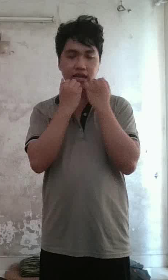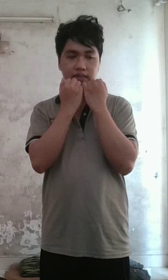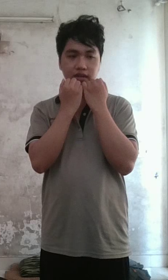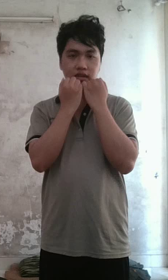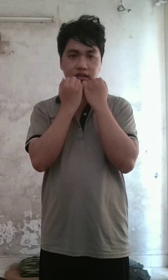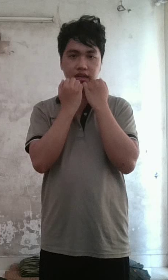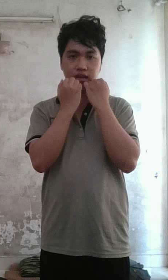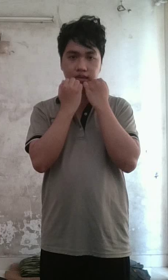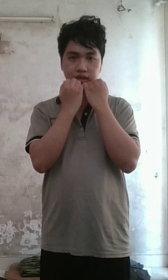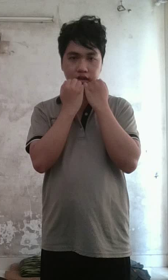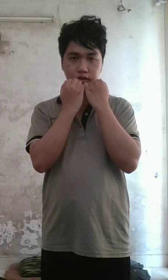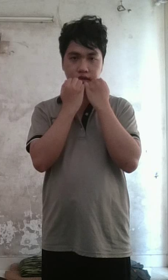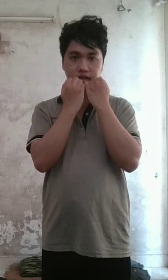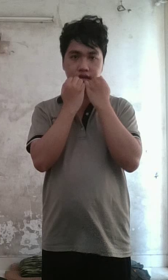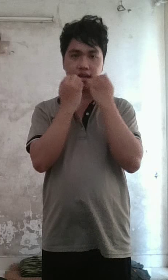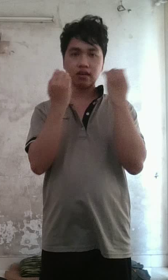cam on